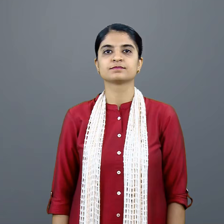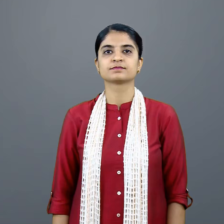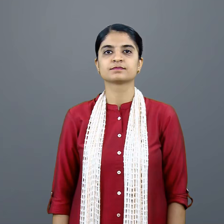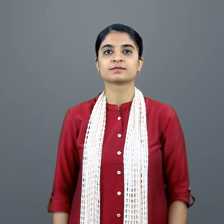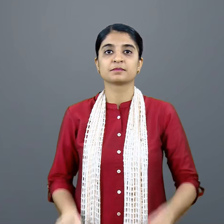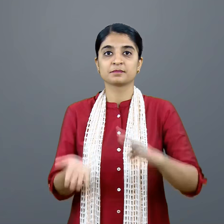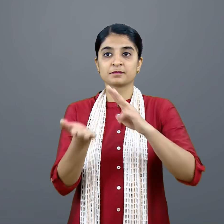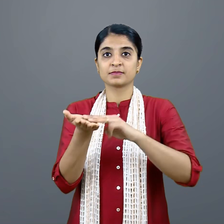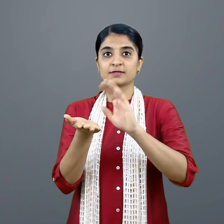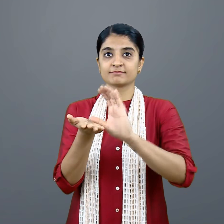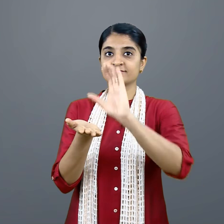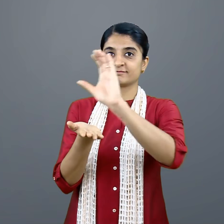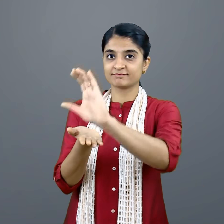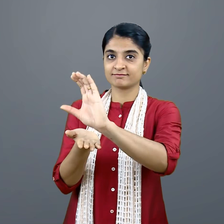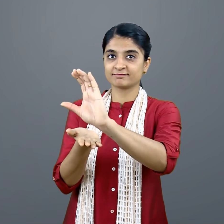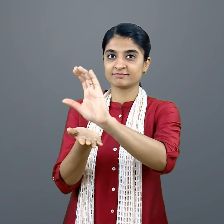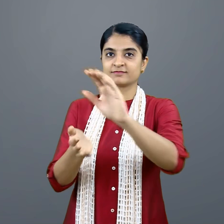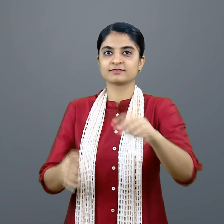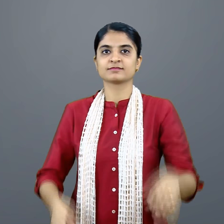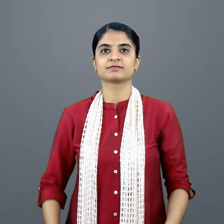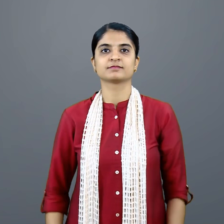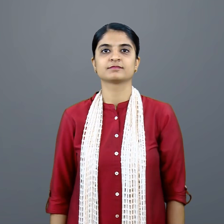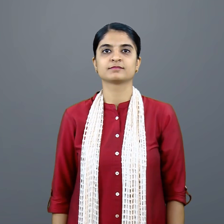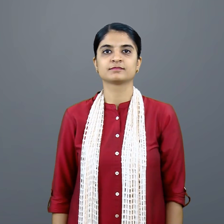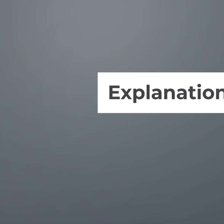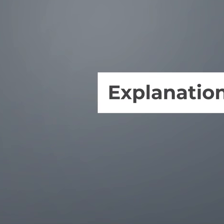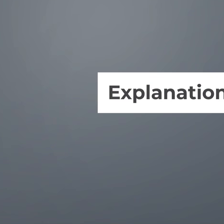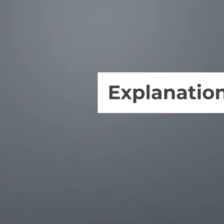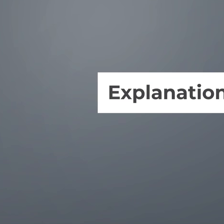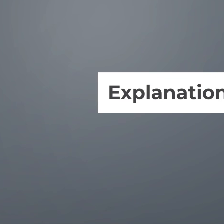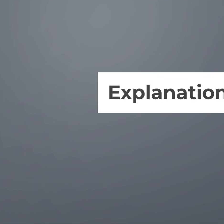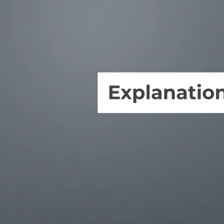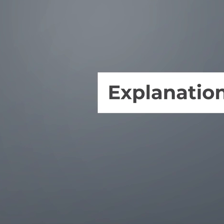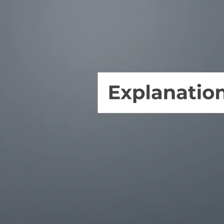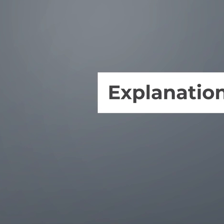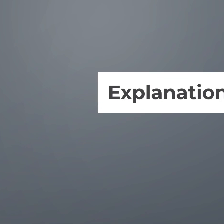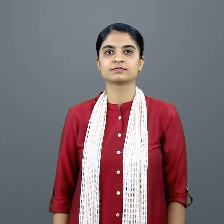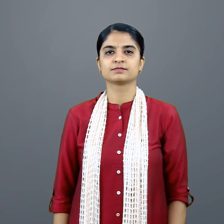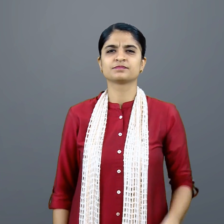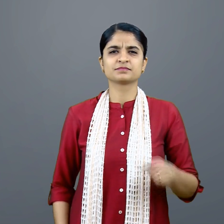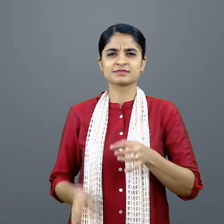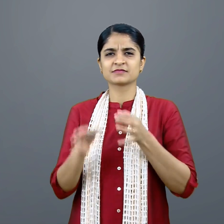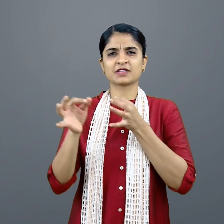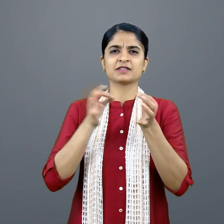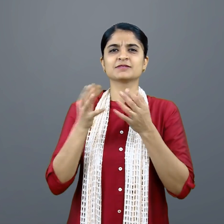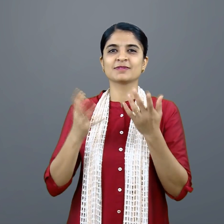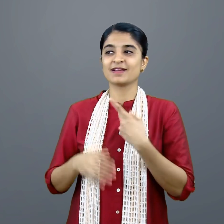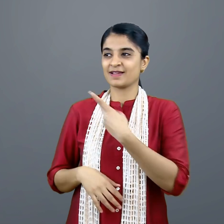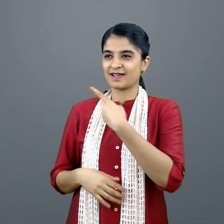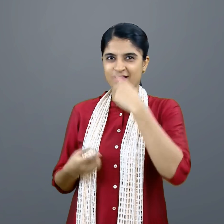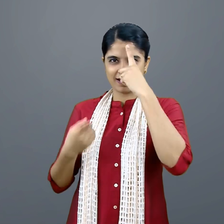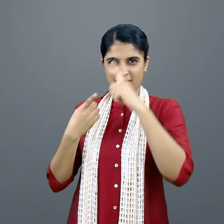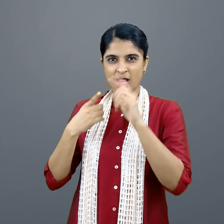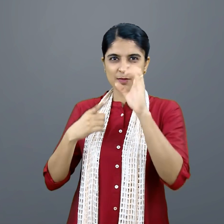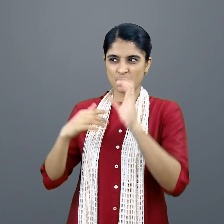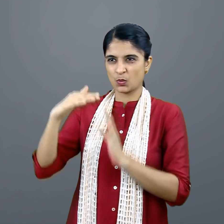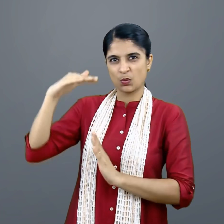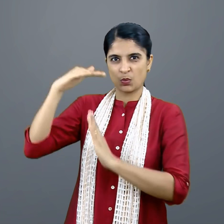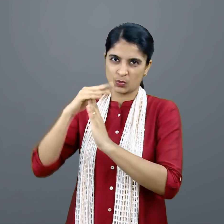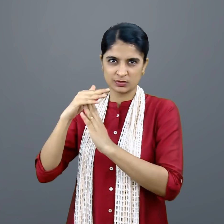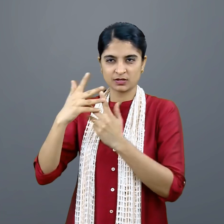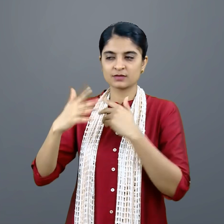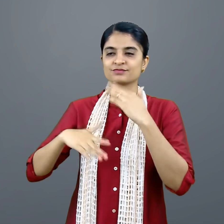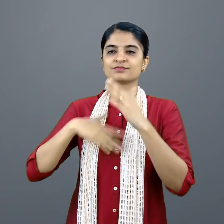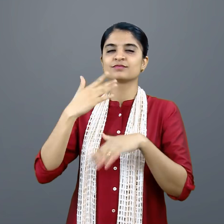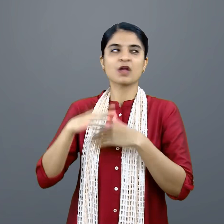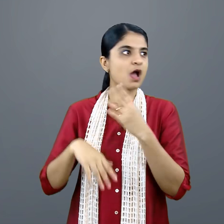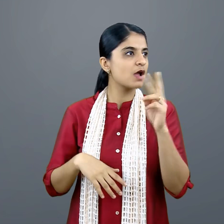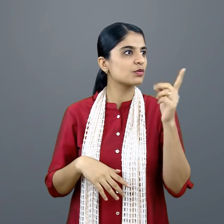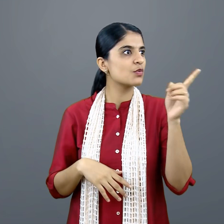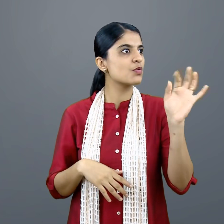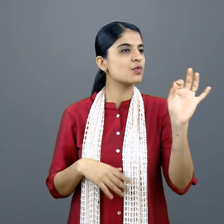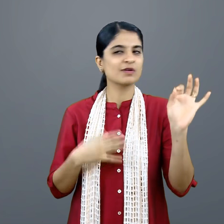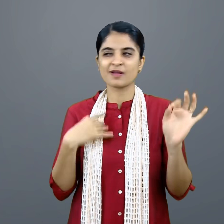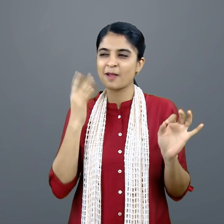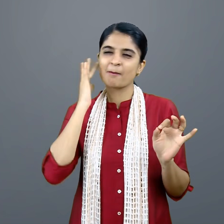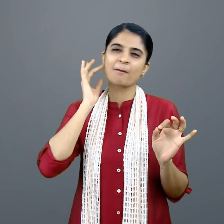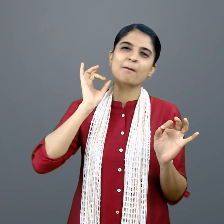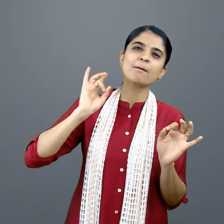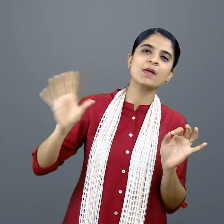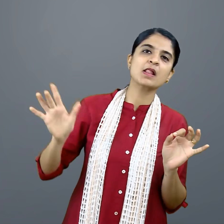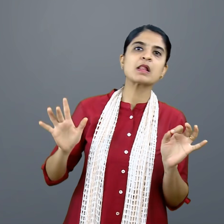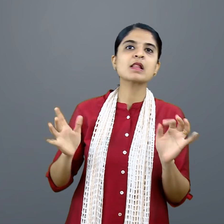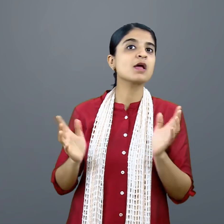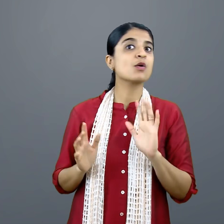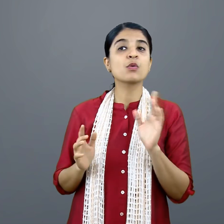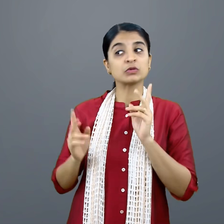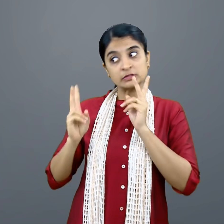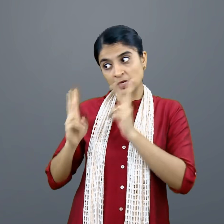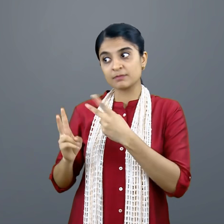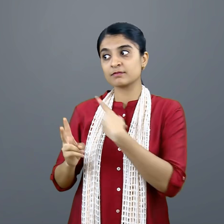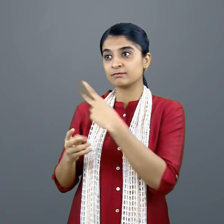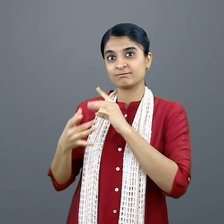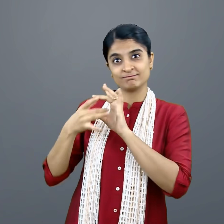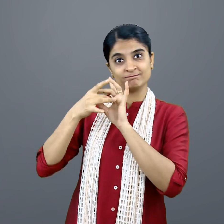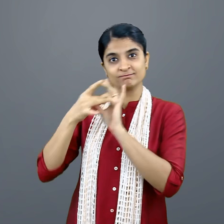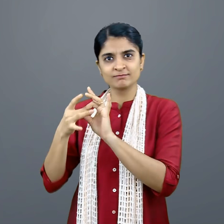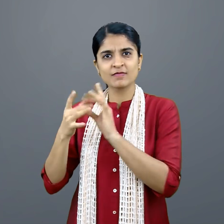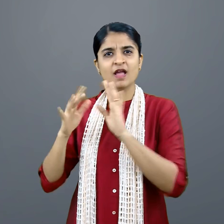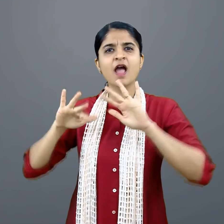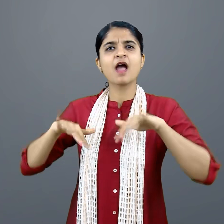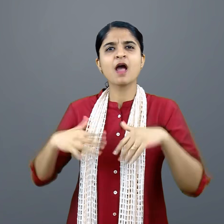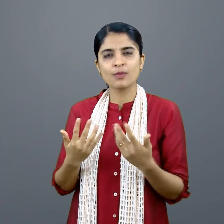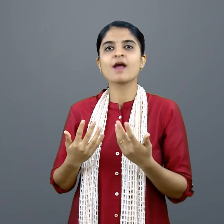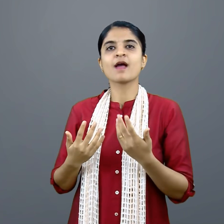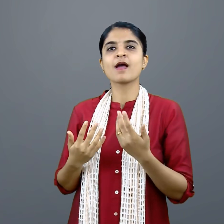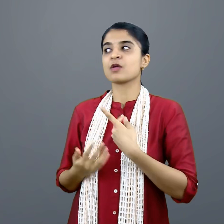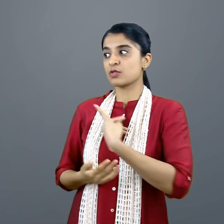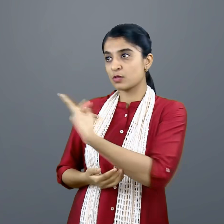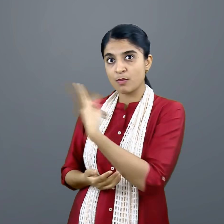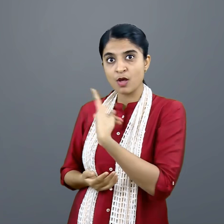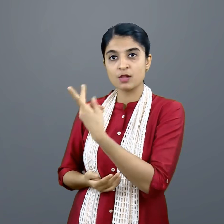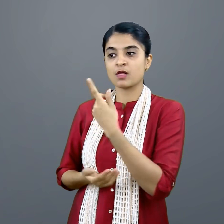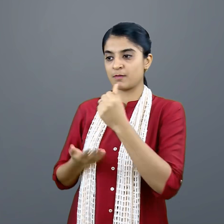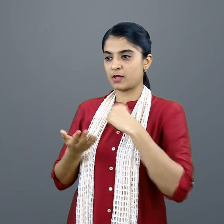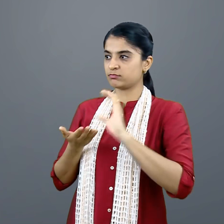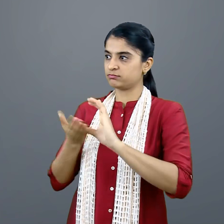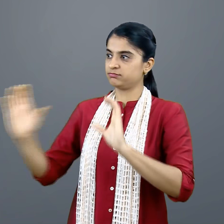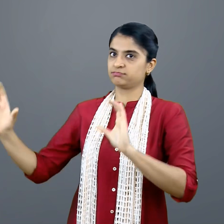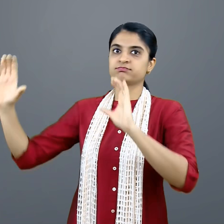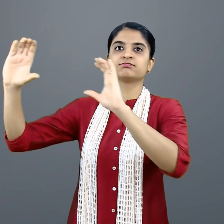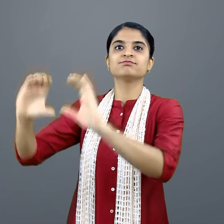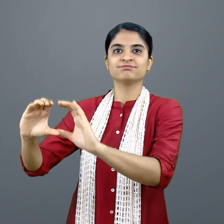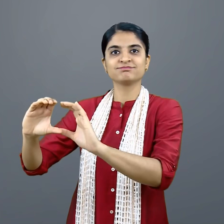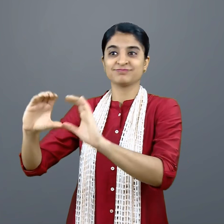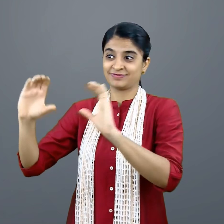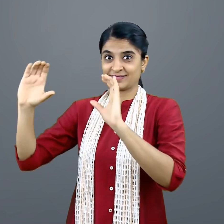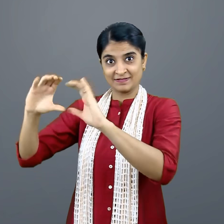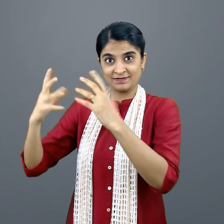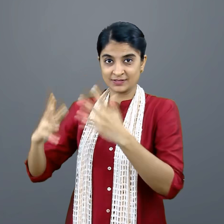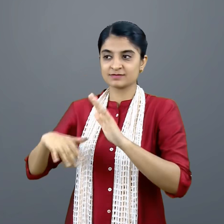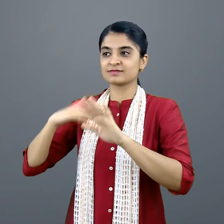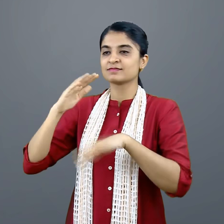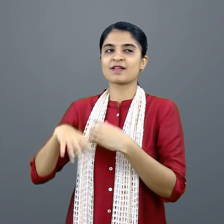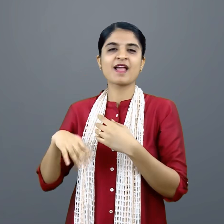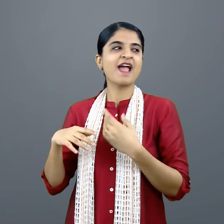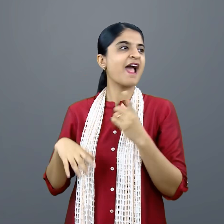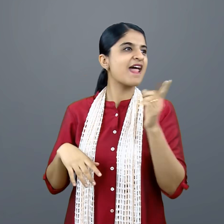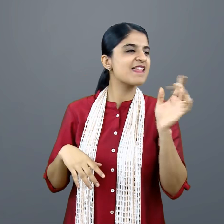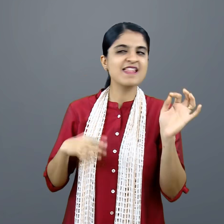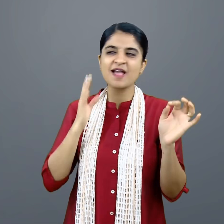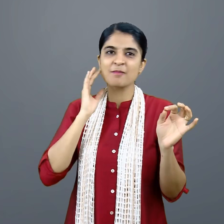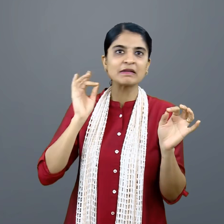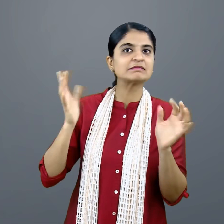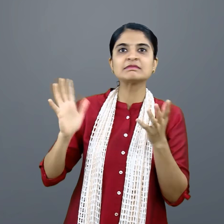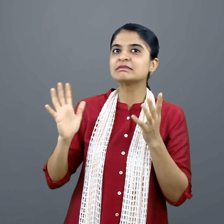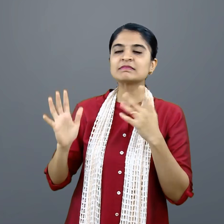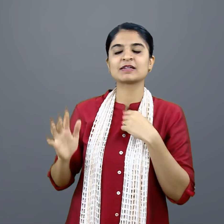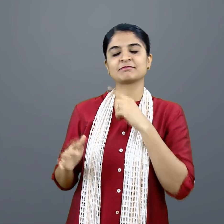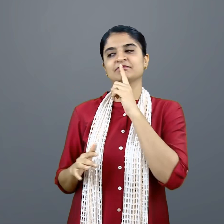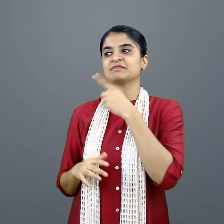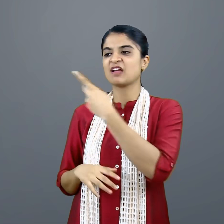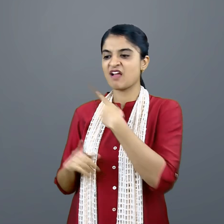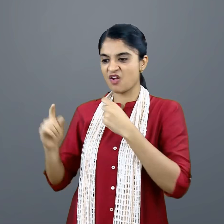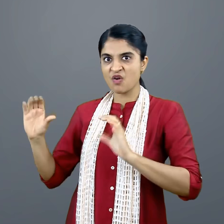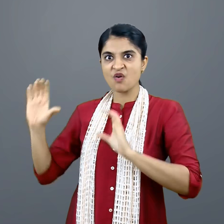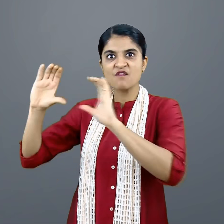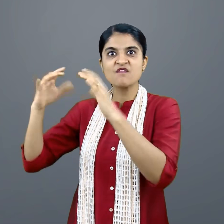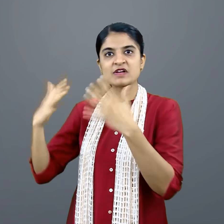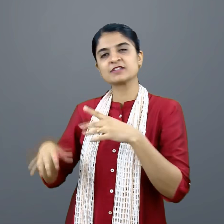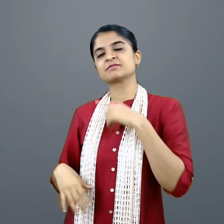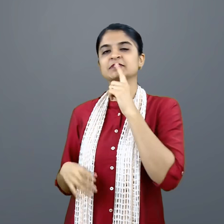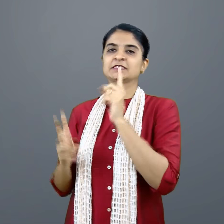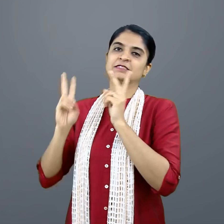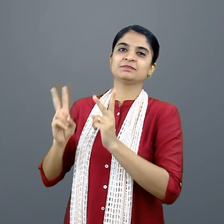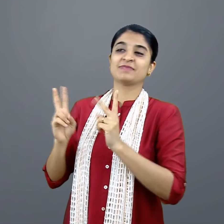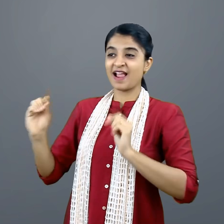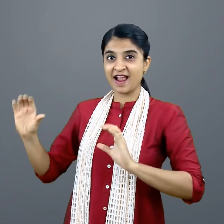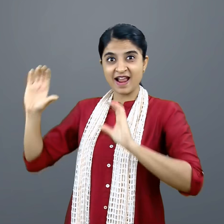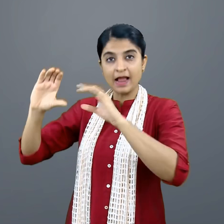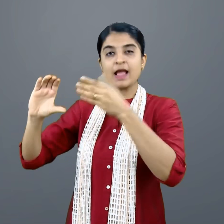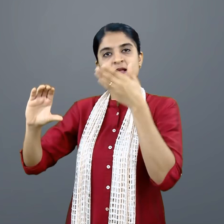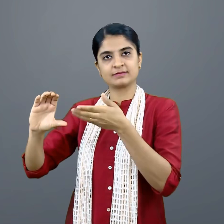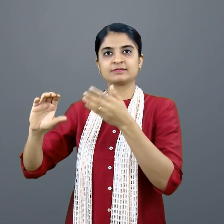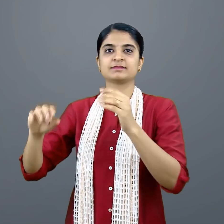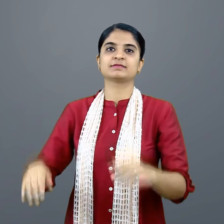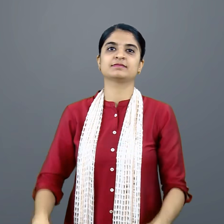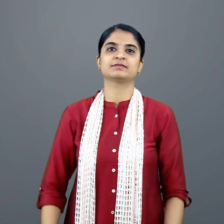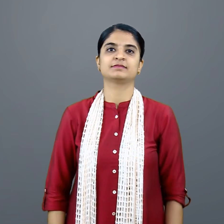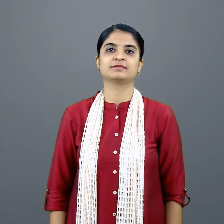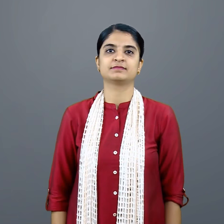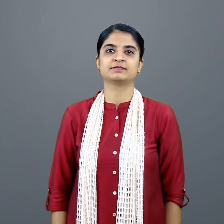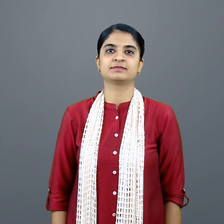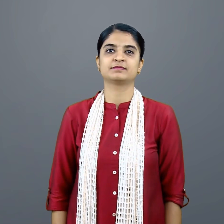Margin